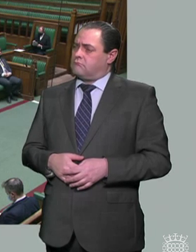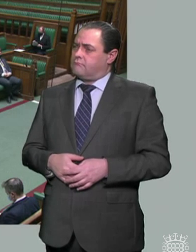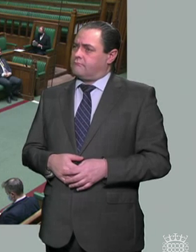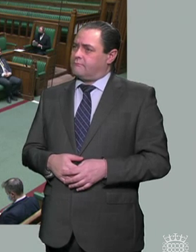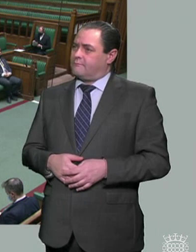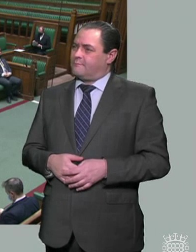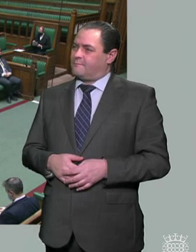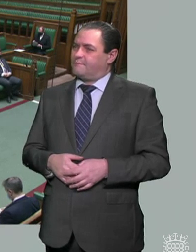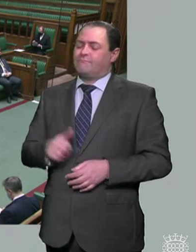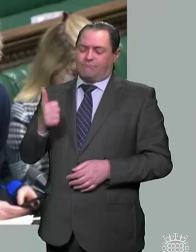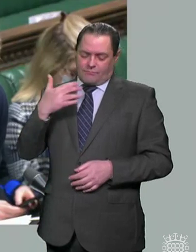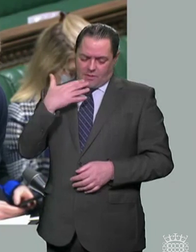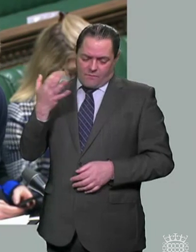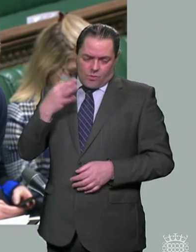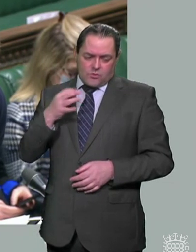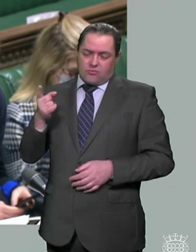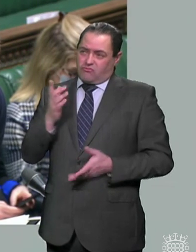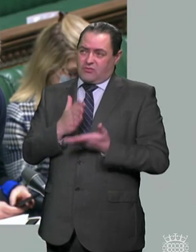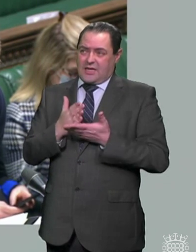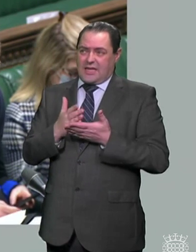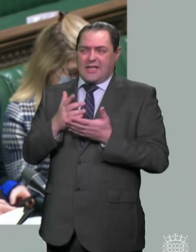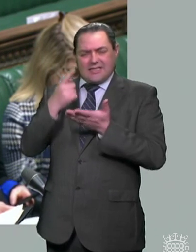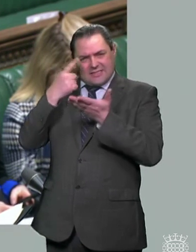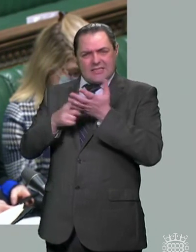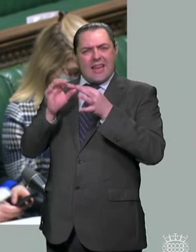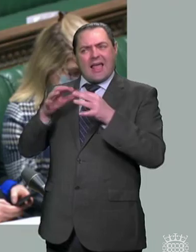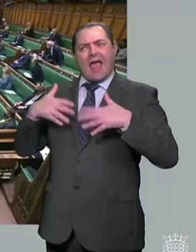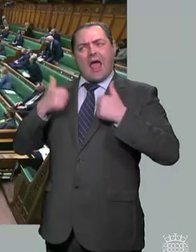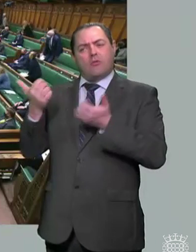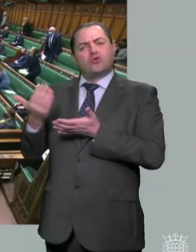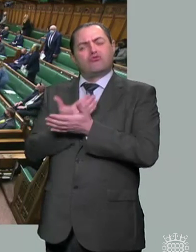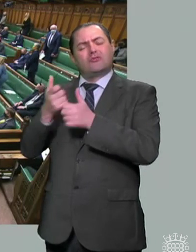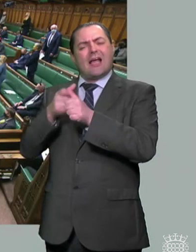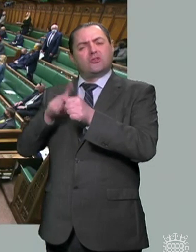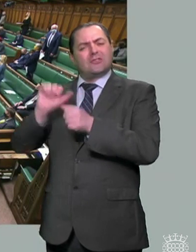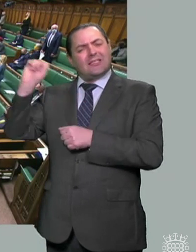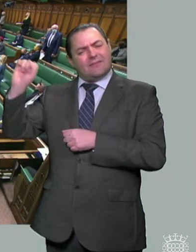I am grateful to the honourable Gentleman, but the decision is up to the UK Health Security Agency.